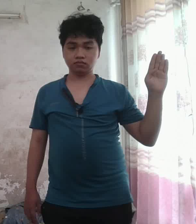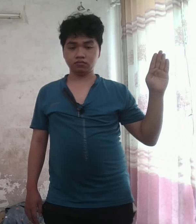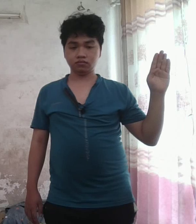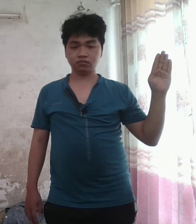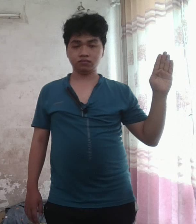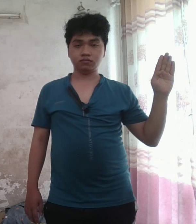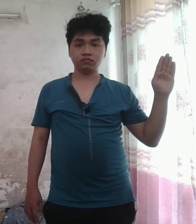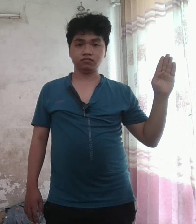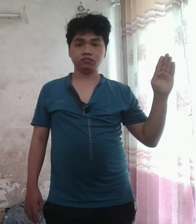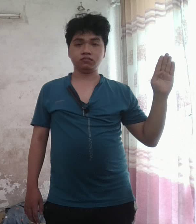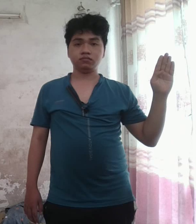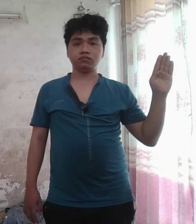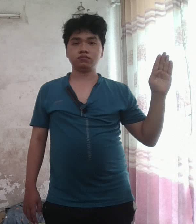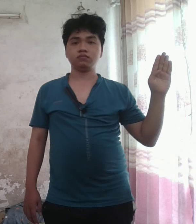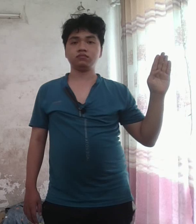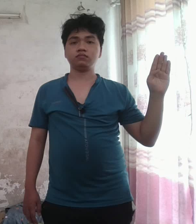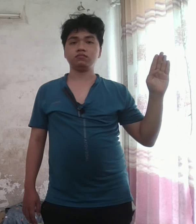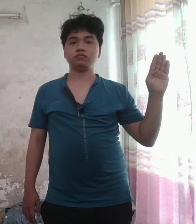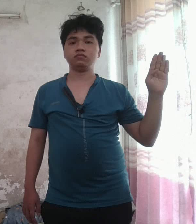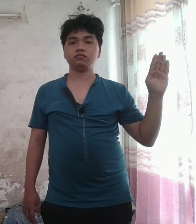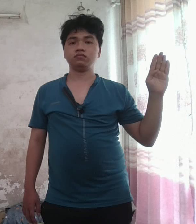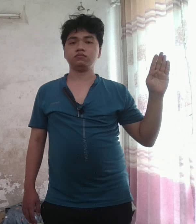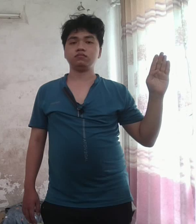b